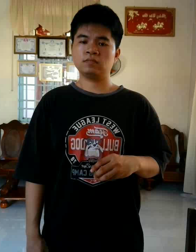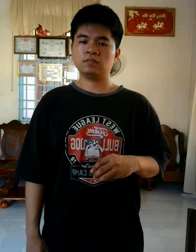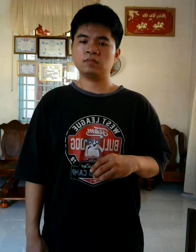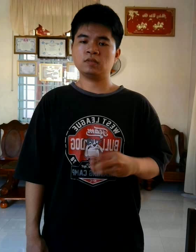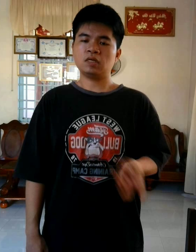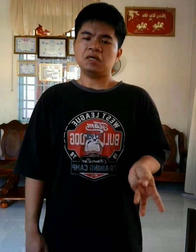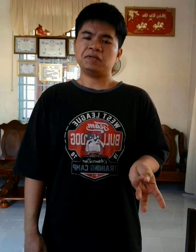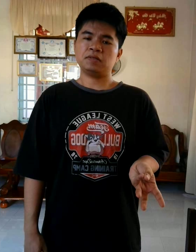it